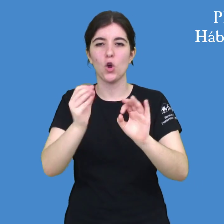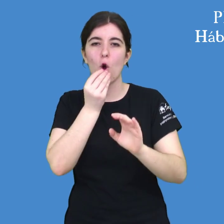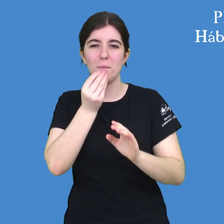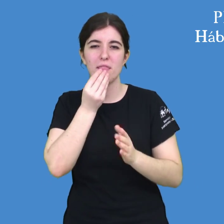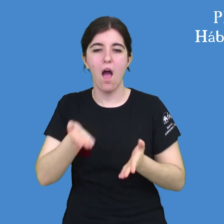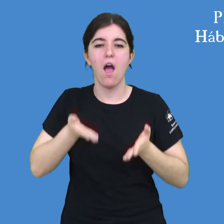comer